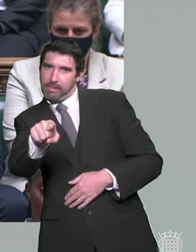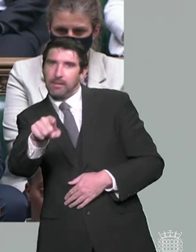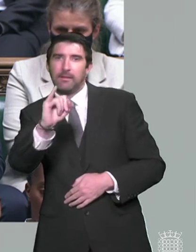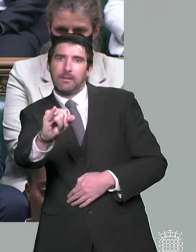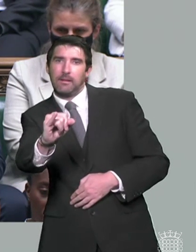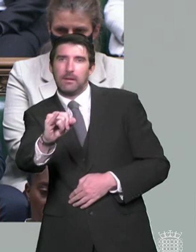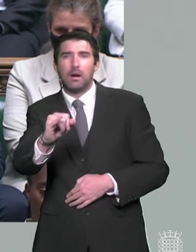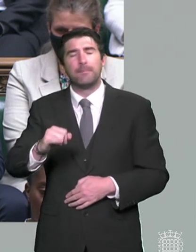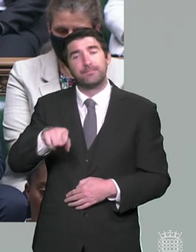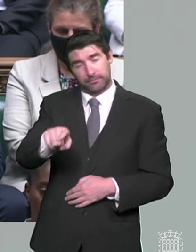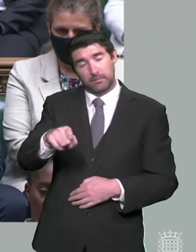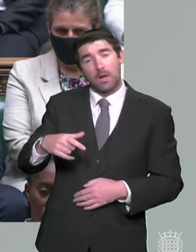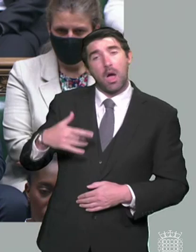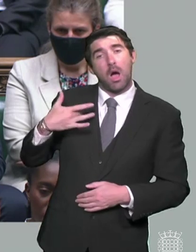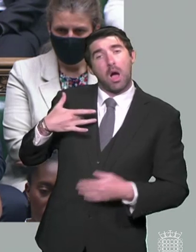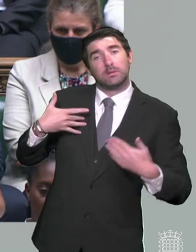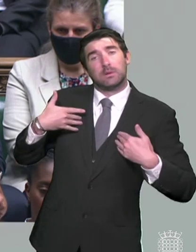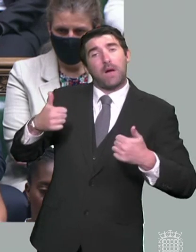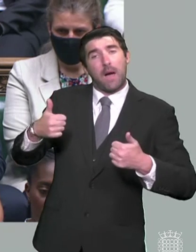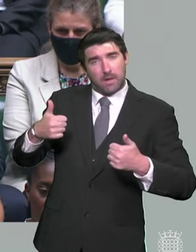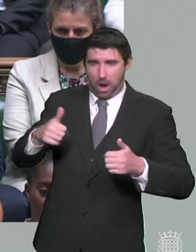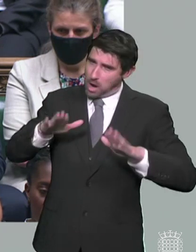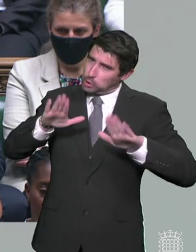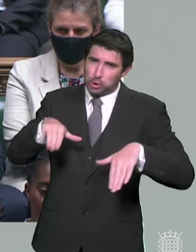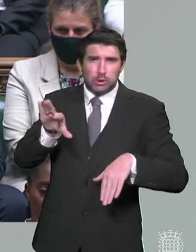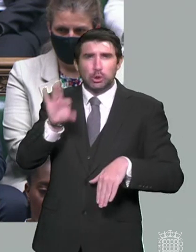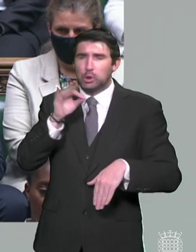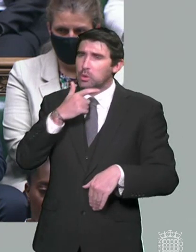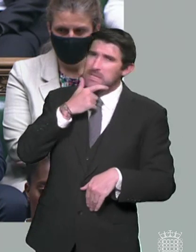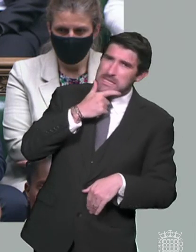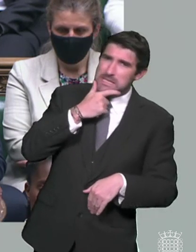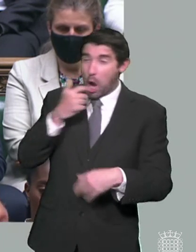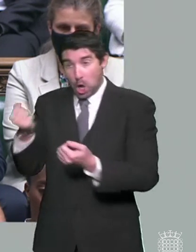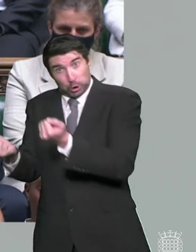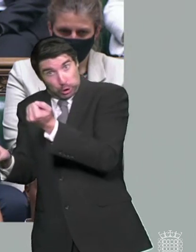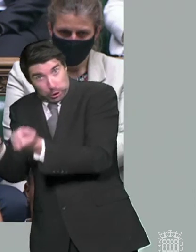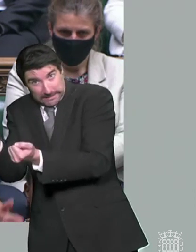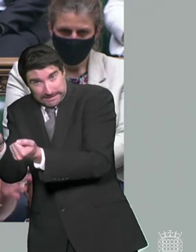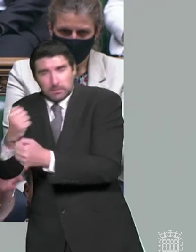Survivors should not be forced to choose between their mental health and justice.